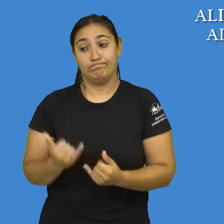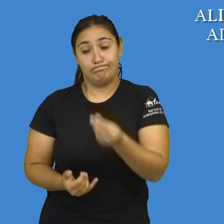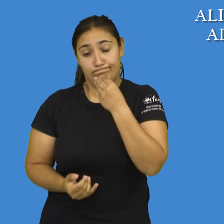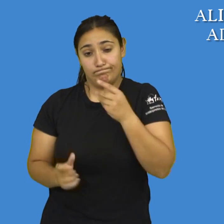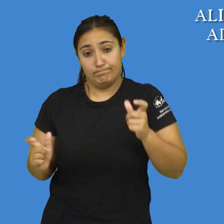comer